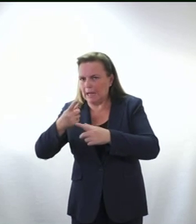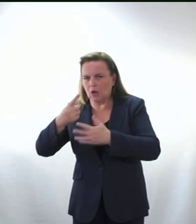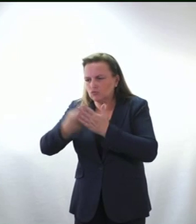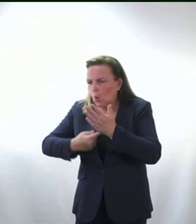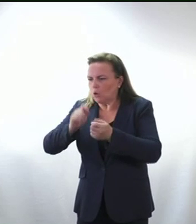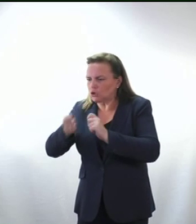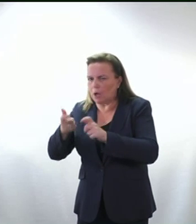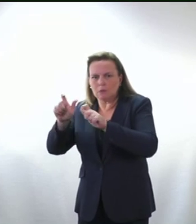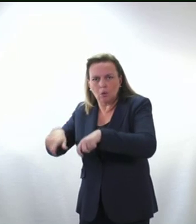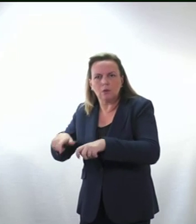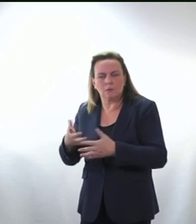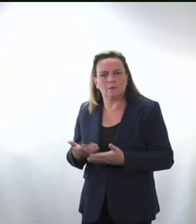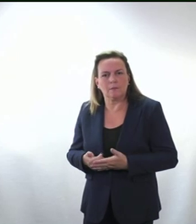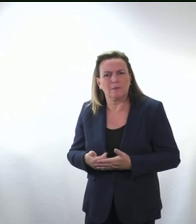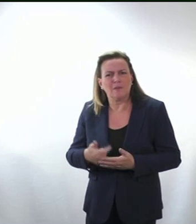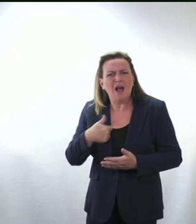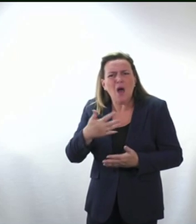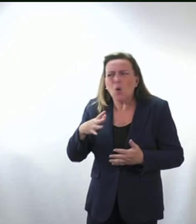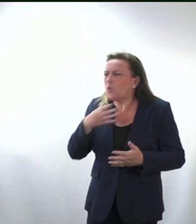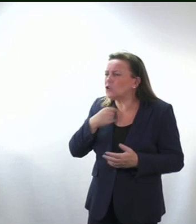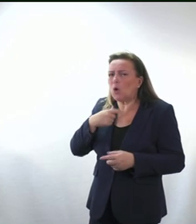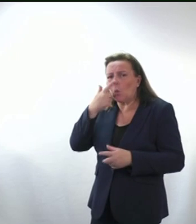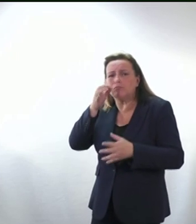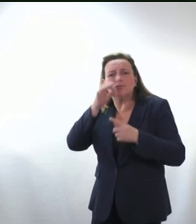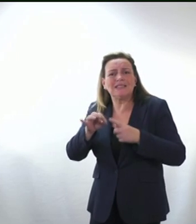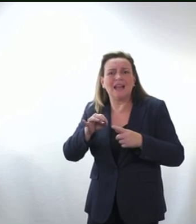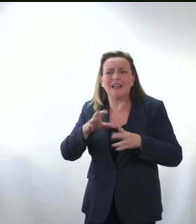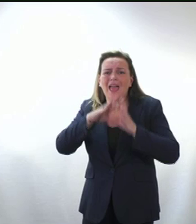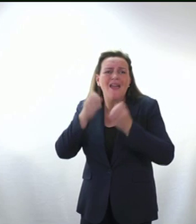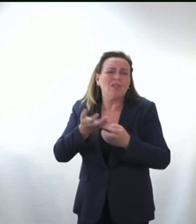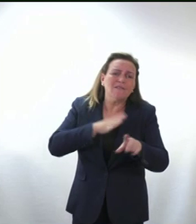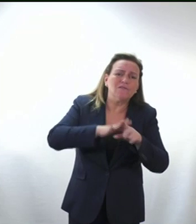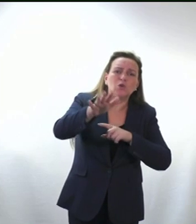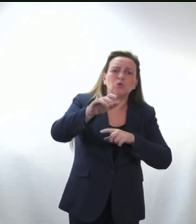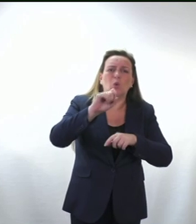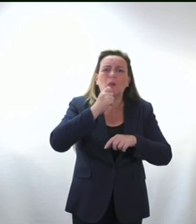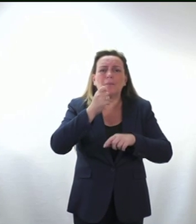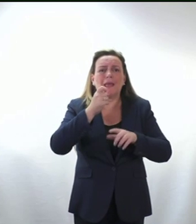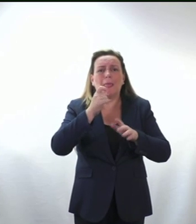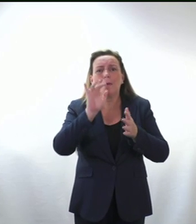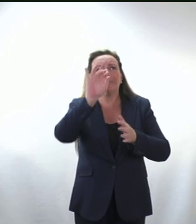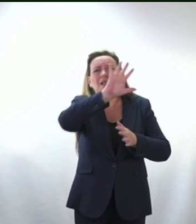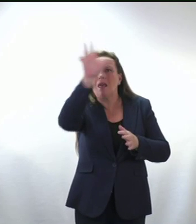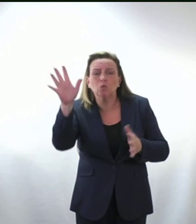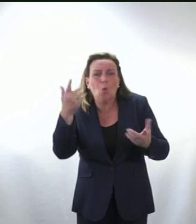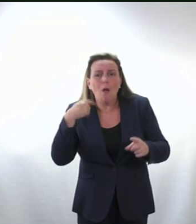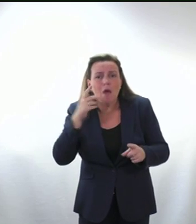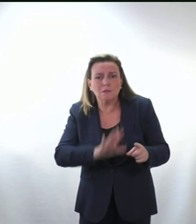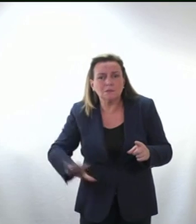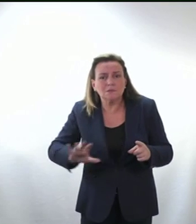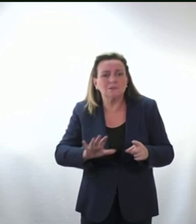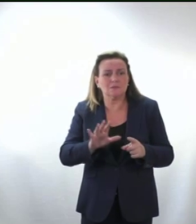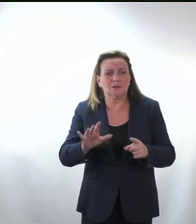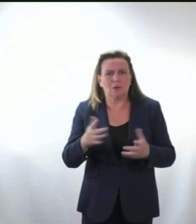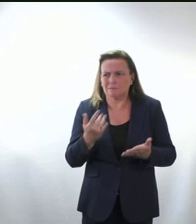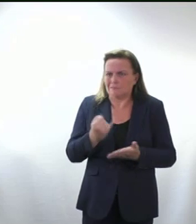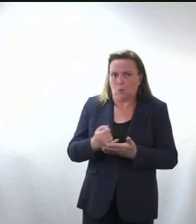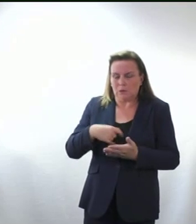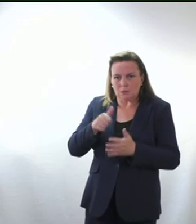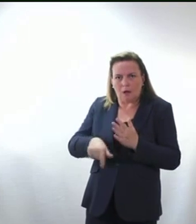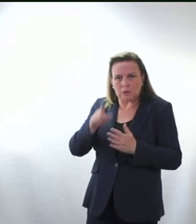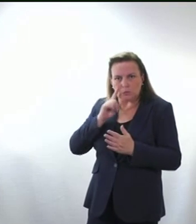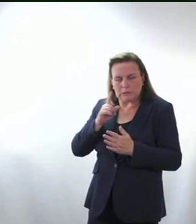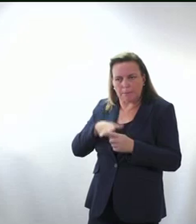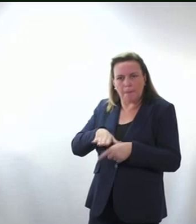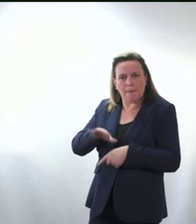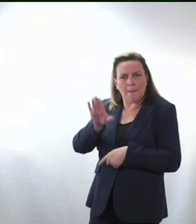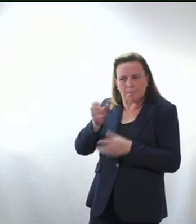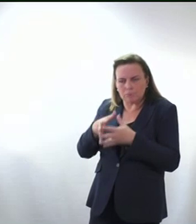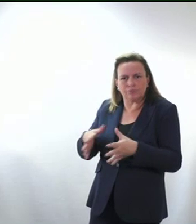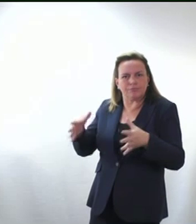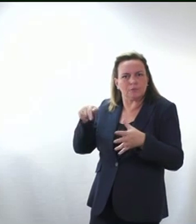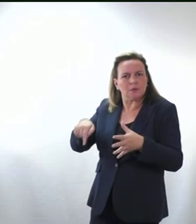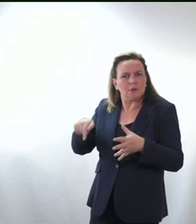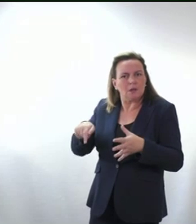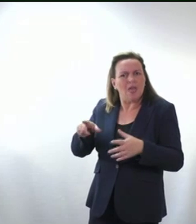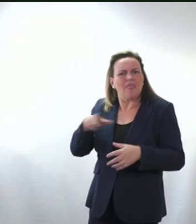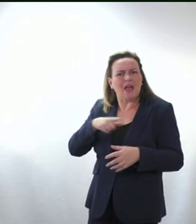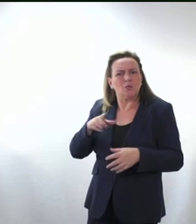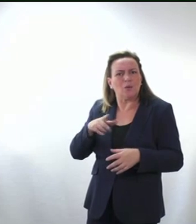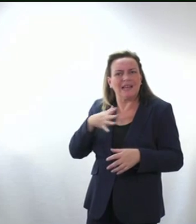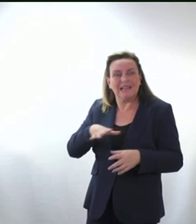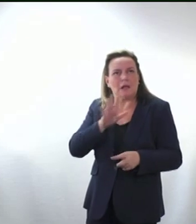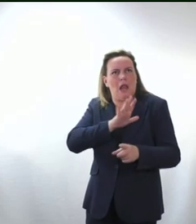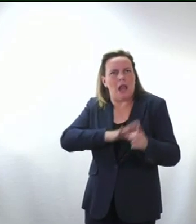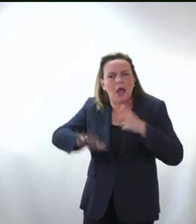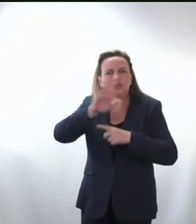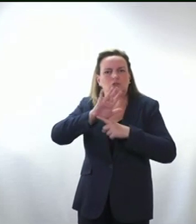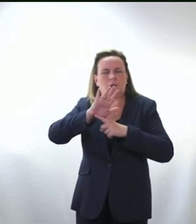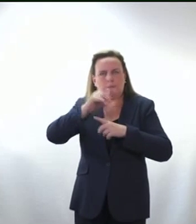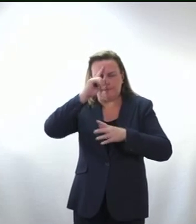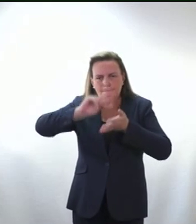I wish I could pretend that everything is going to be rosy in the midlands or, indeed, in London, where alas we are also seeing infections rise, but that is why we need a concerted national effort.